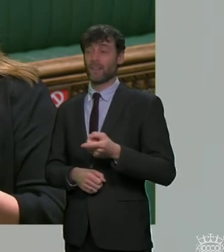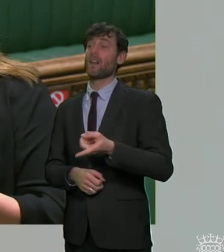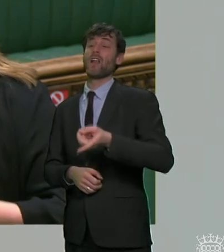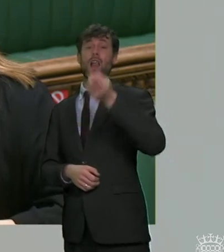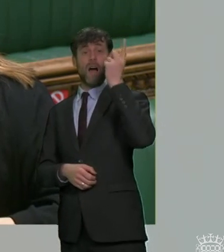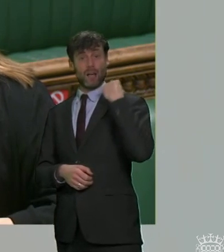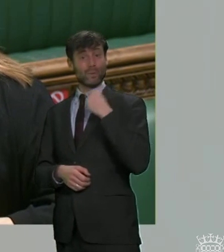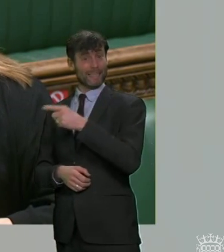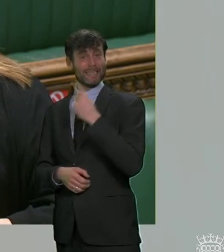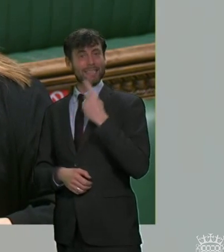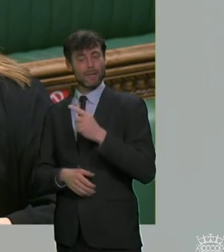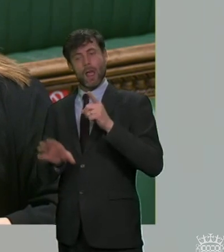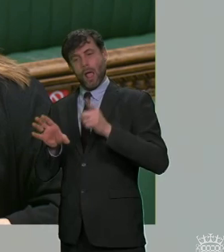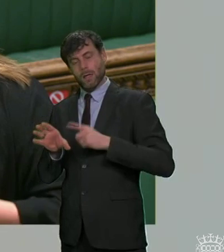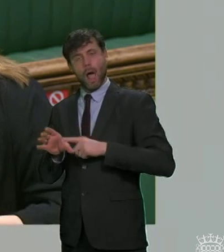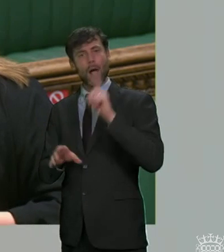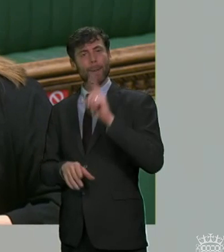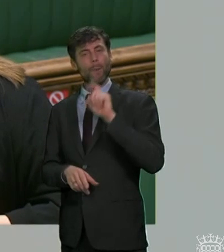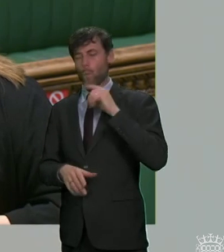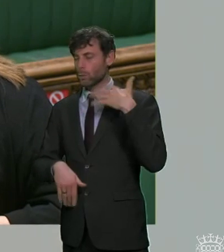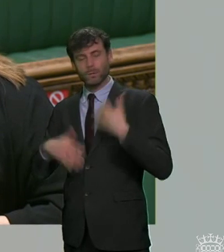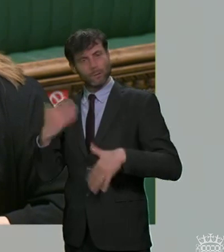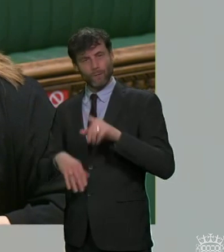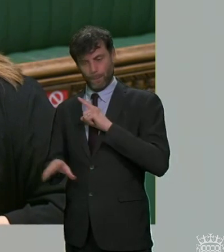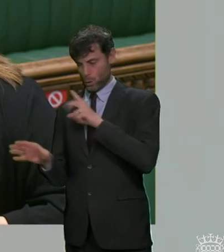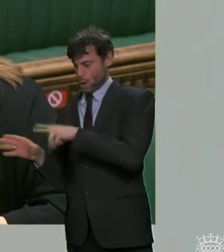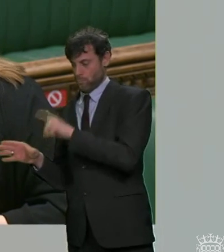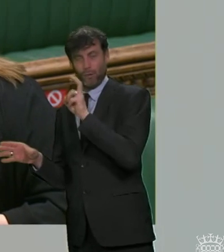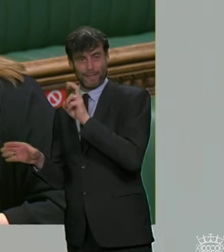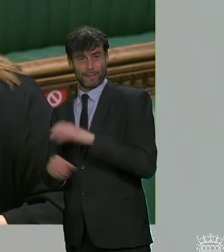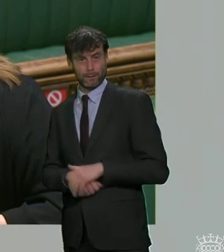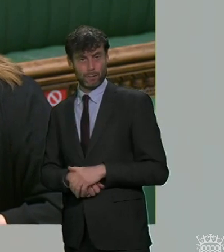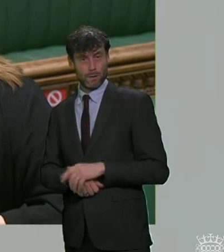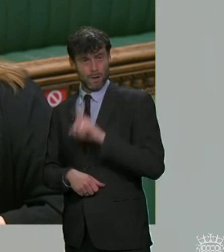The Government have saddled a generation with tuition fee debt, and are now closing the door on Erasmus.